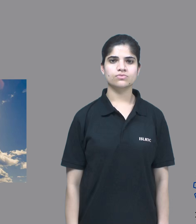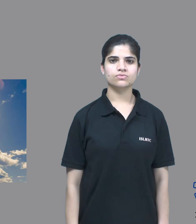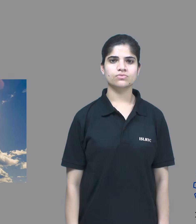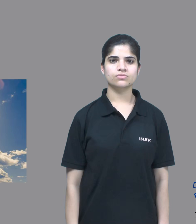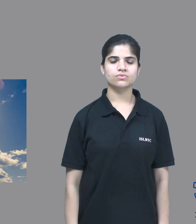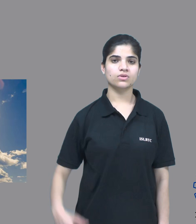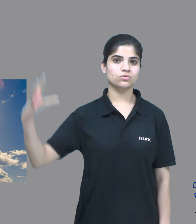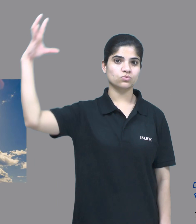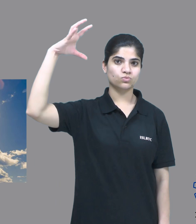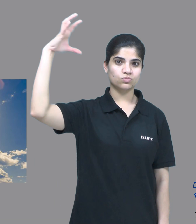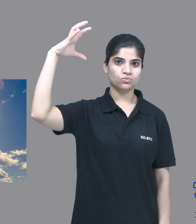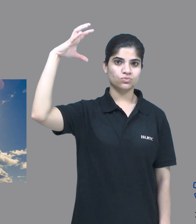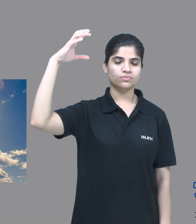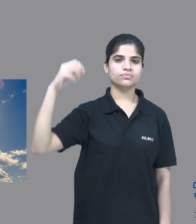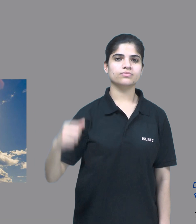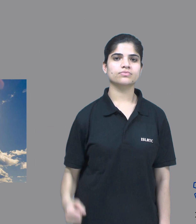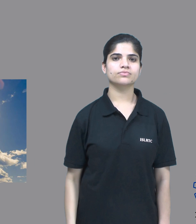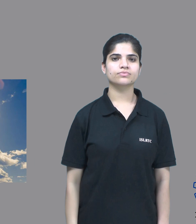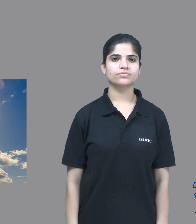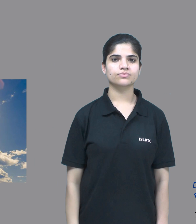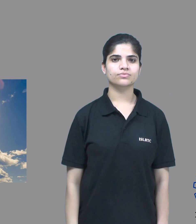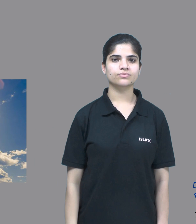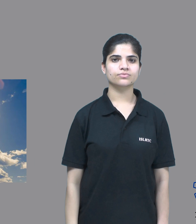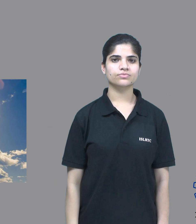Sunny